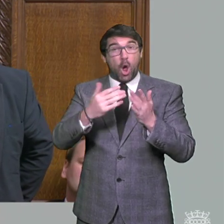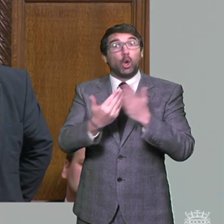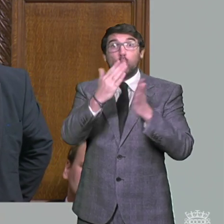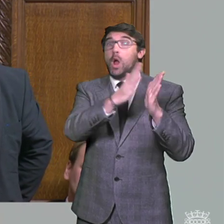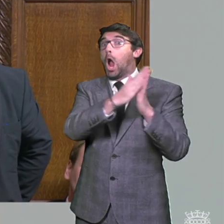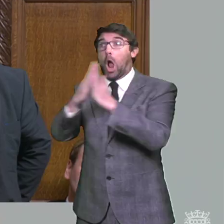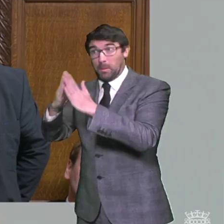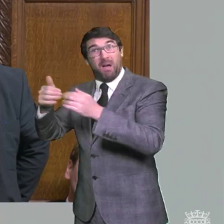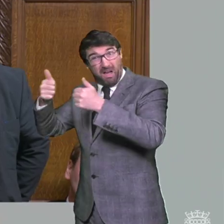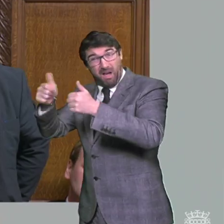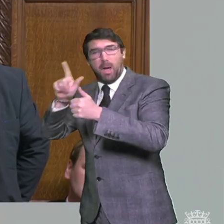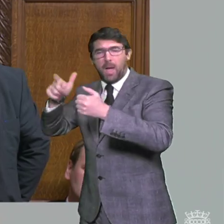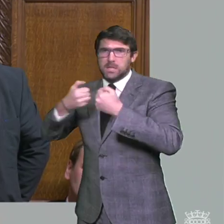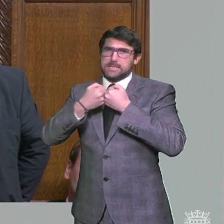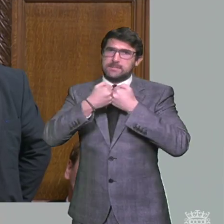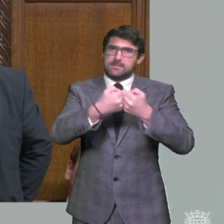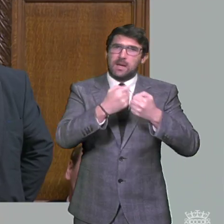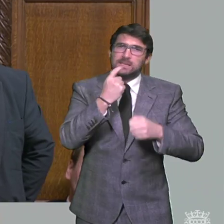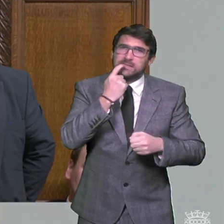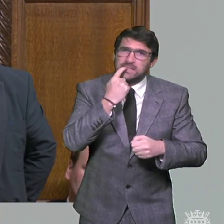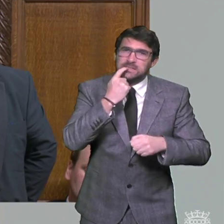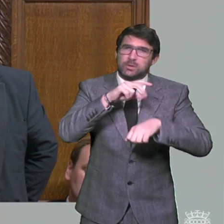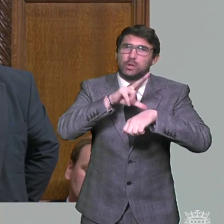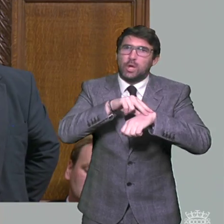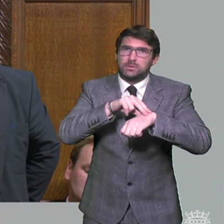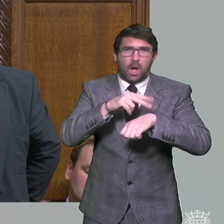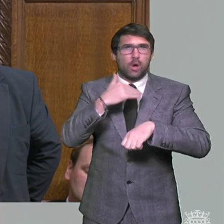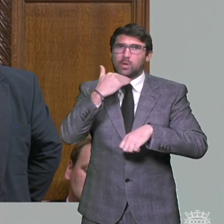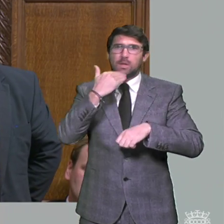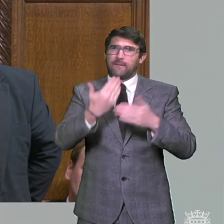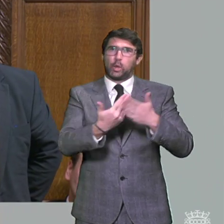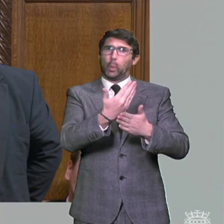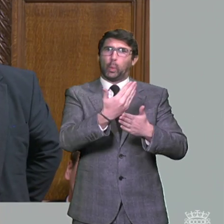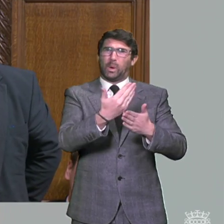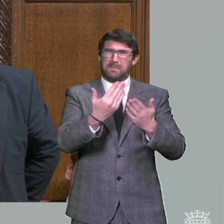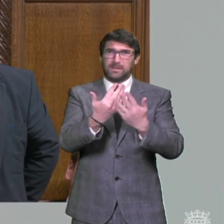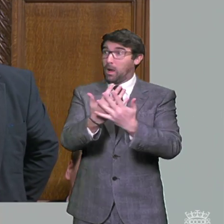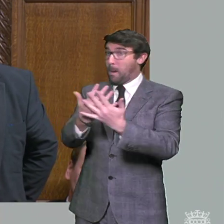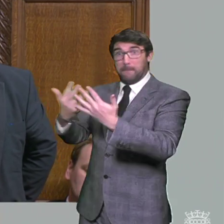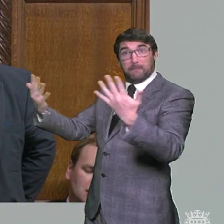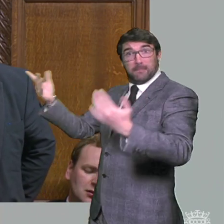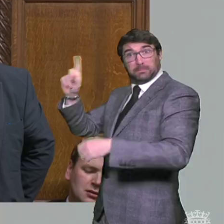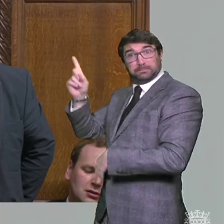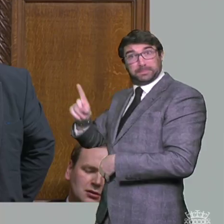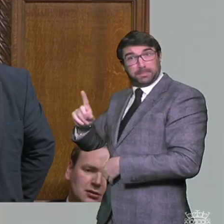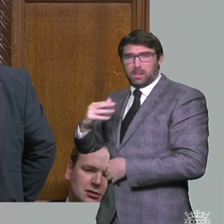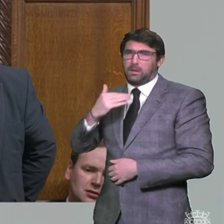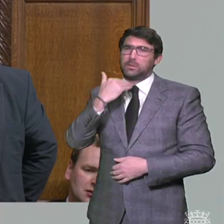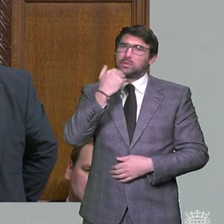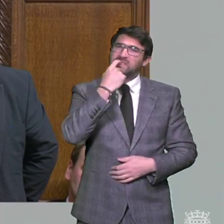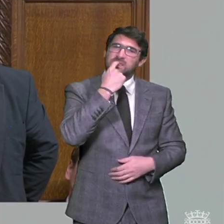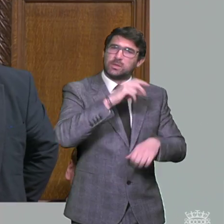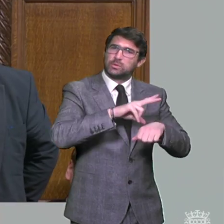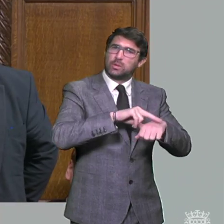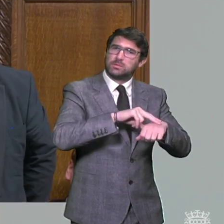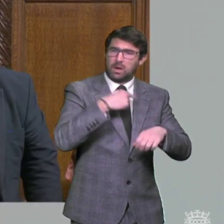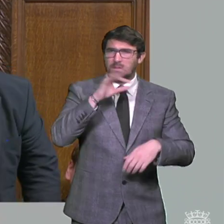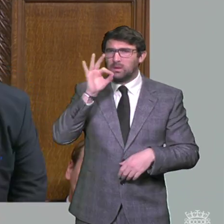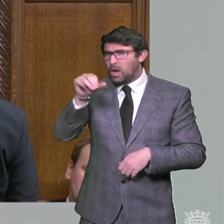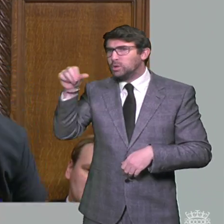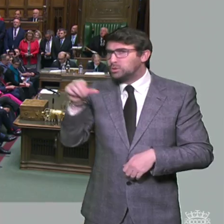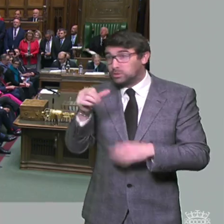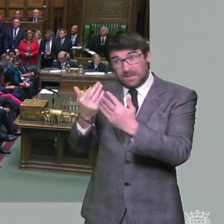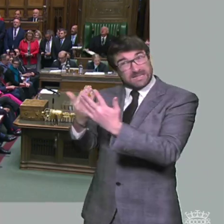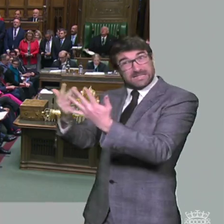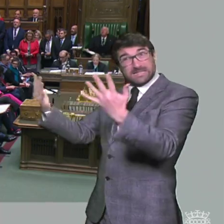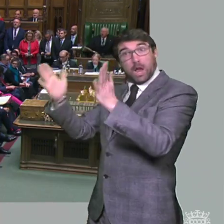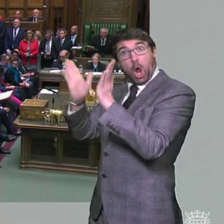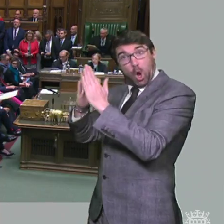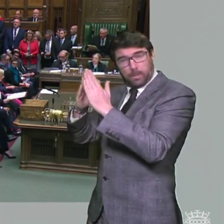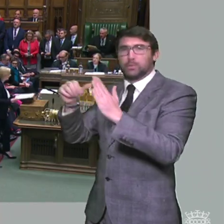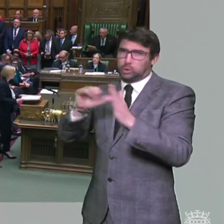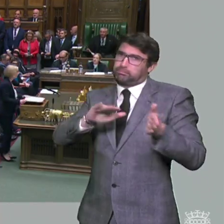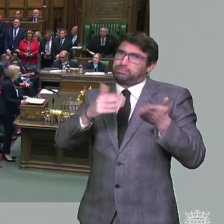Does my right honourable Friend agree that more needs to be done in the planning process to ensure that, when we have large-scale developments, we have more capacity in those vital services?